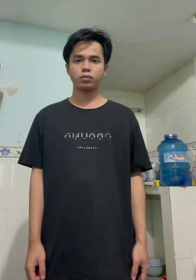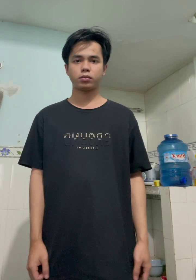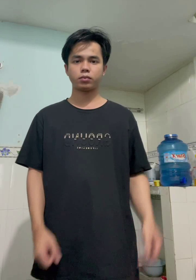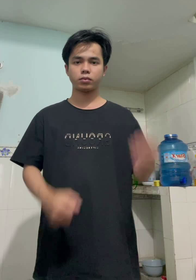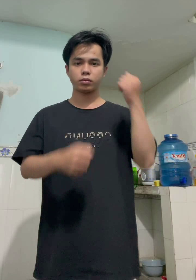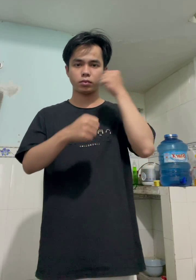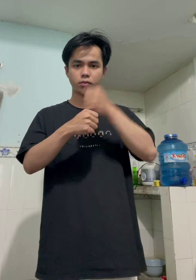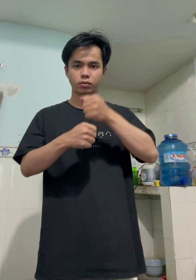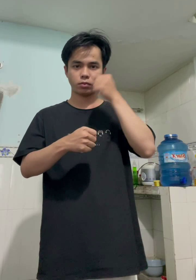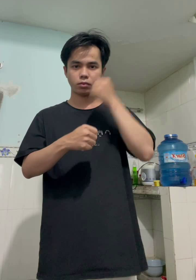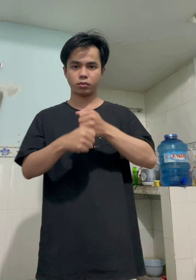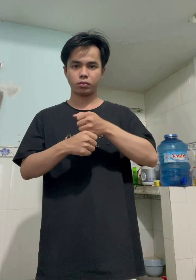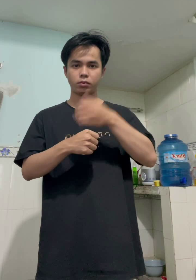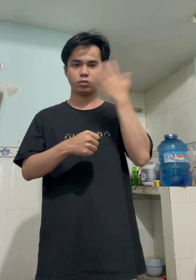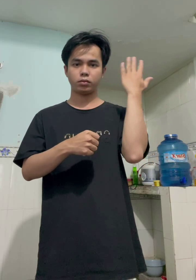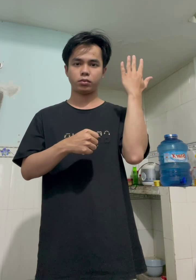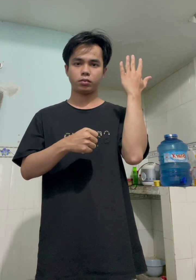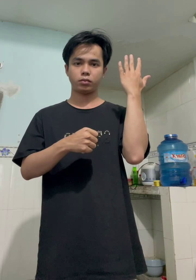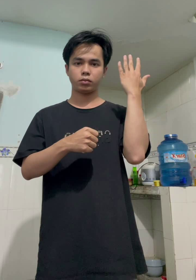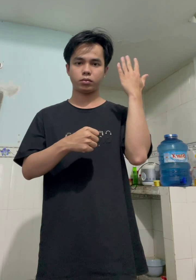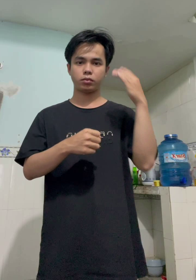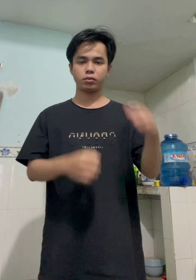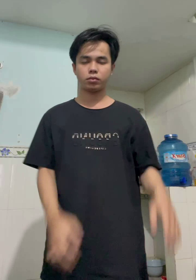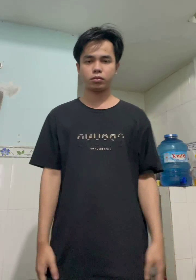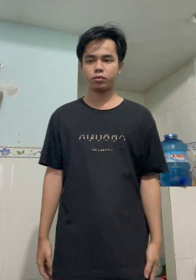that nghiep